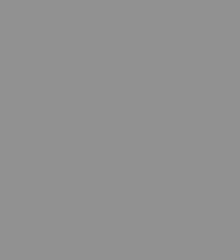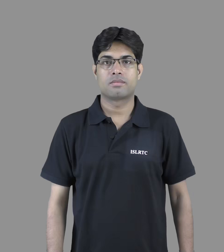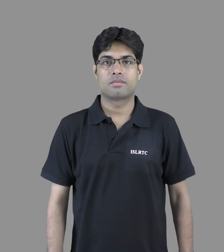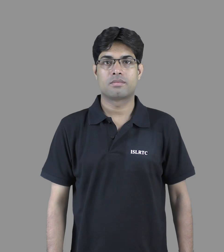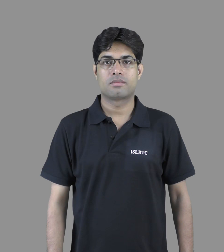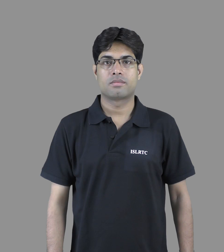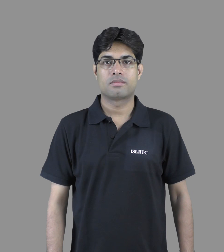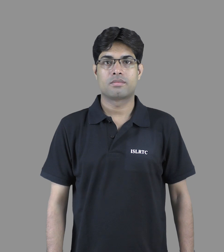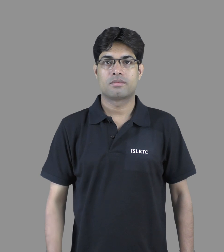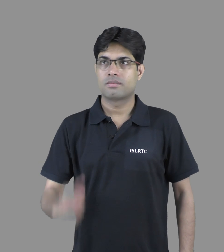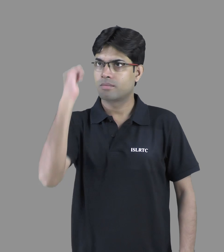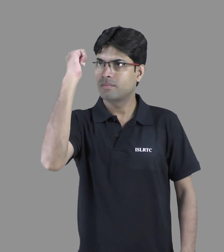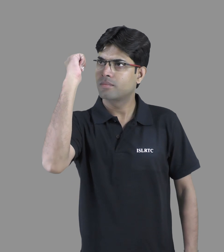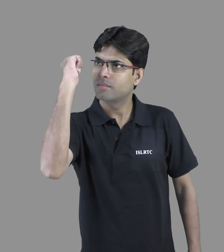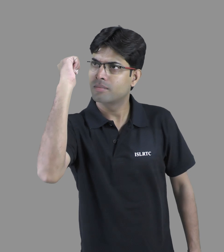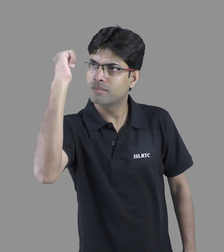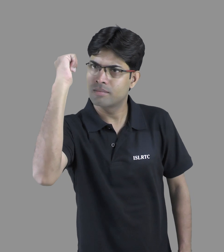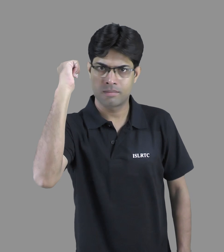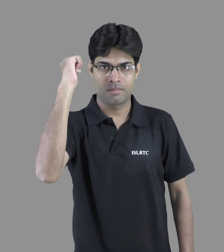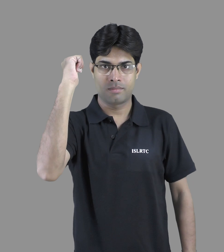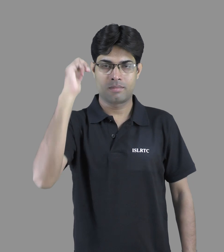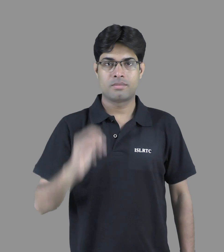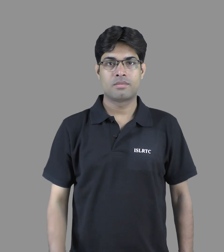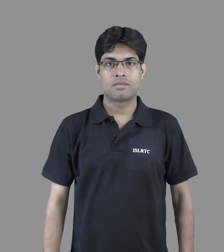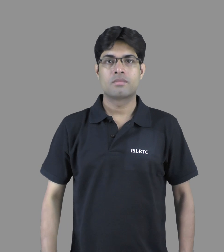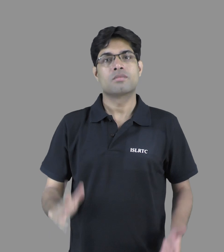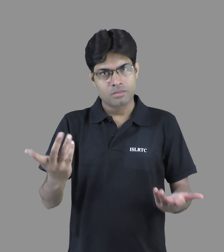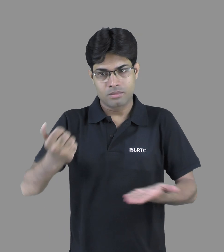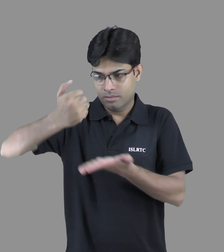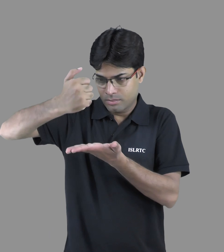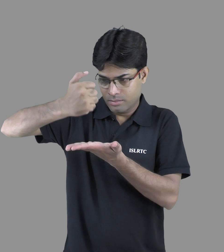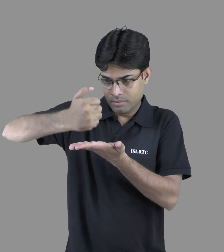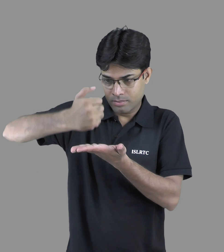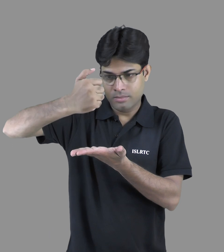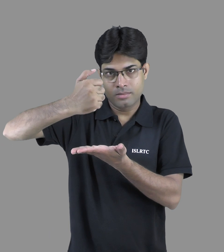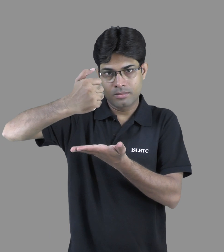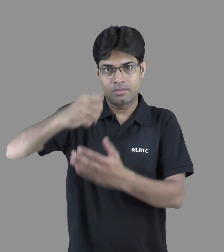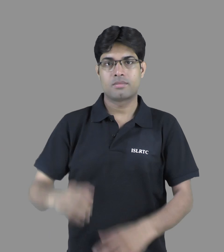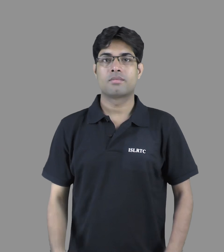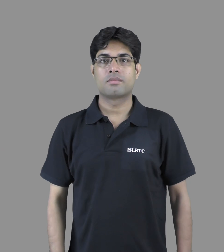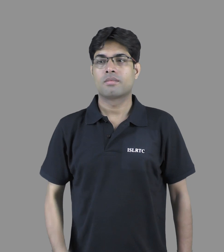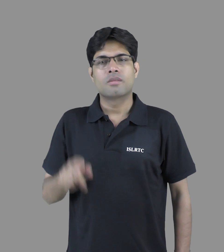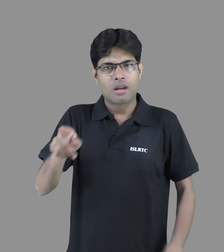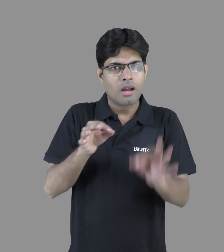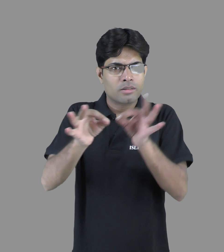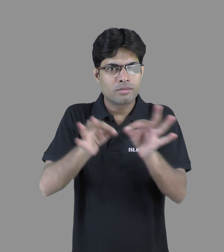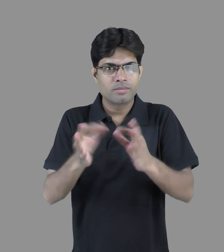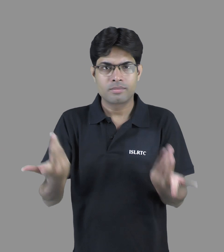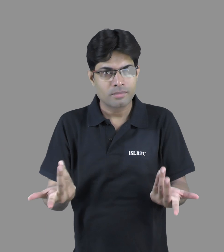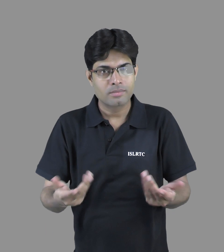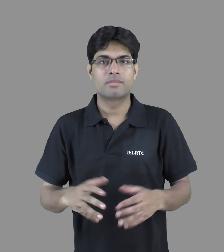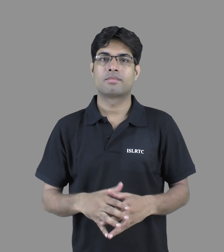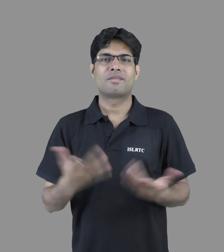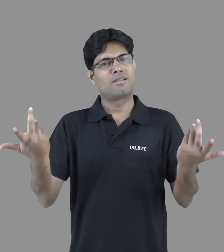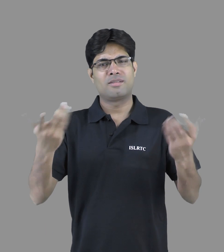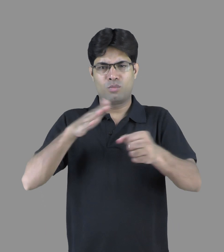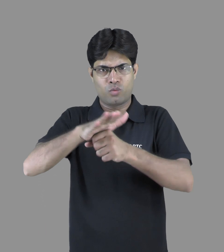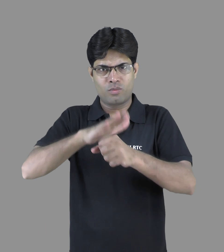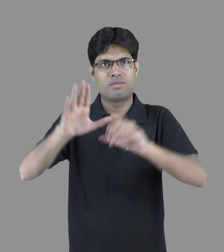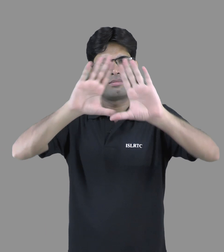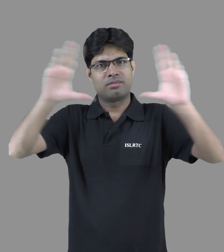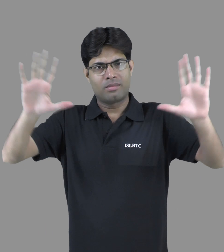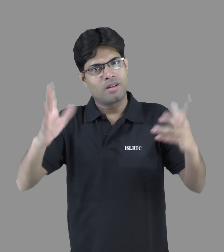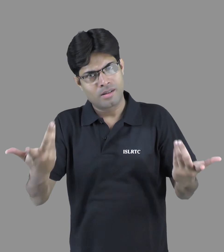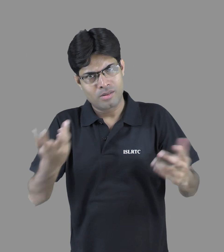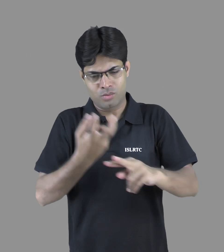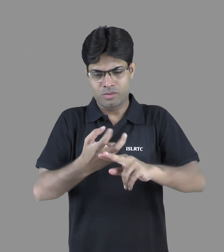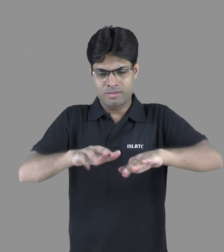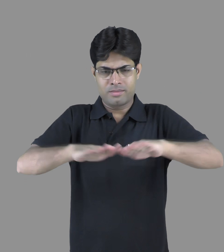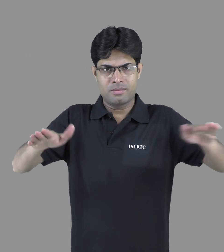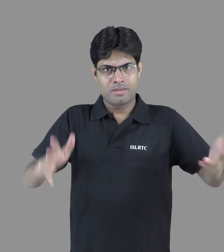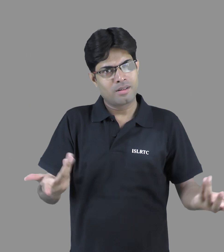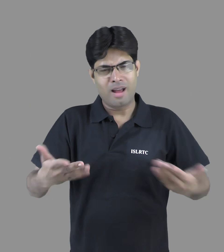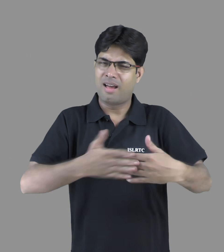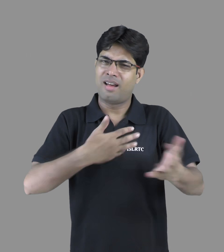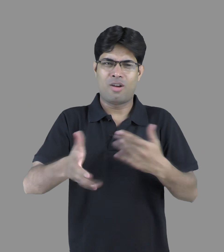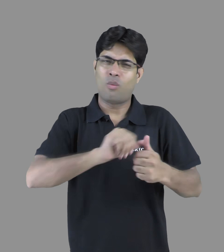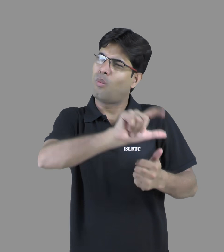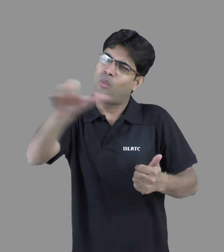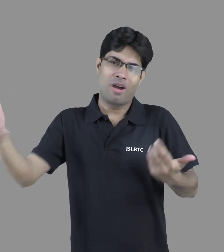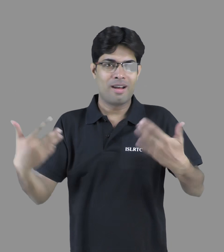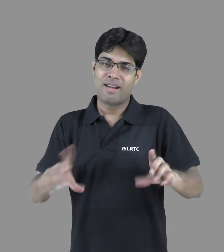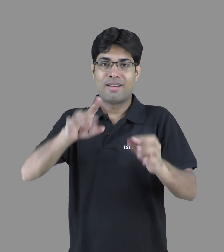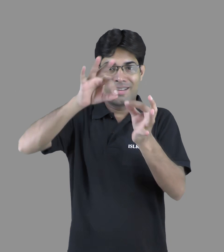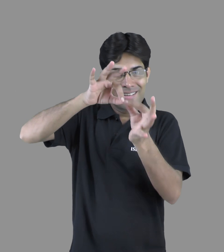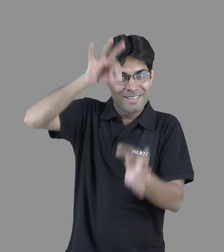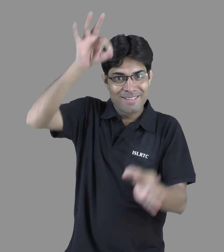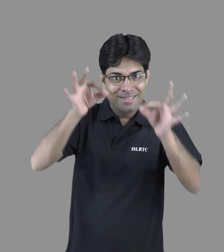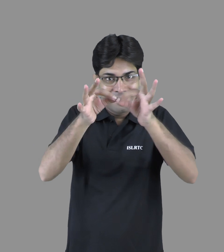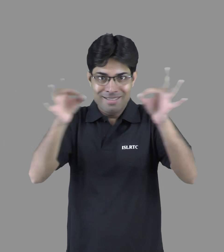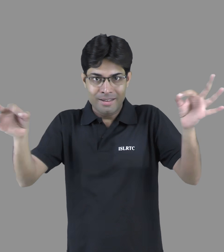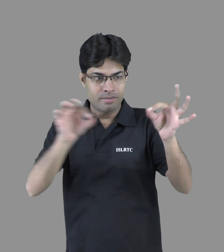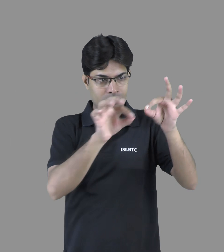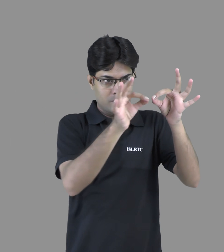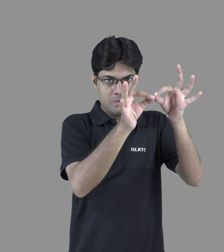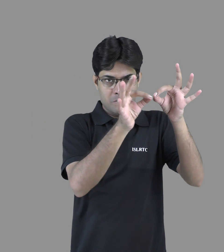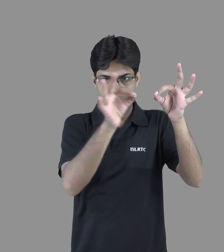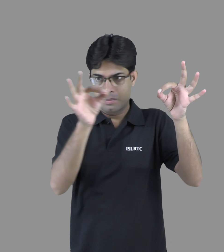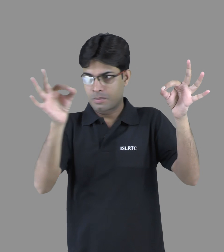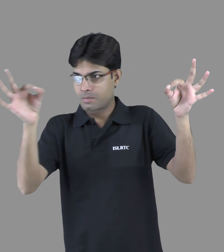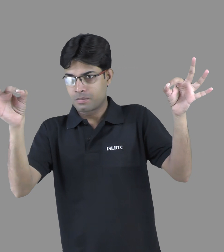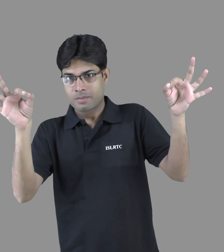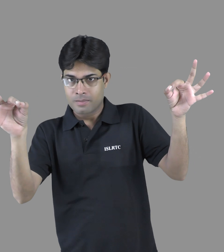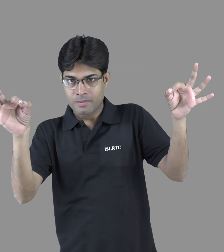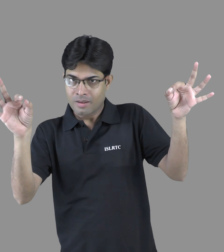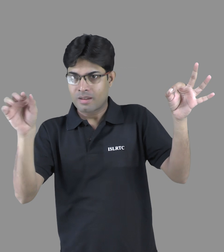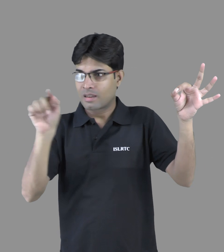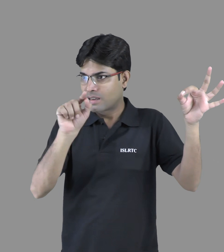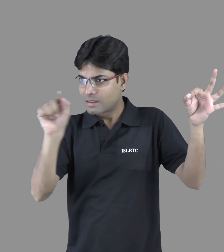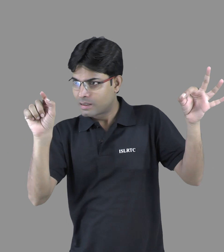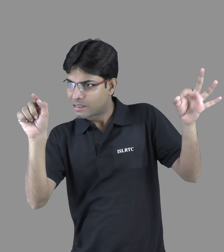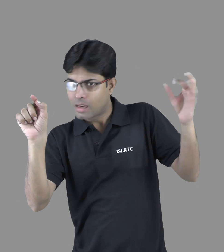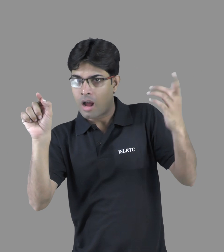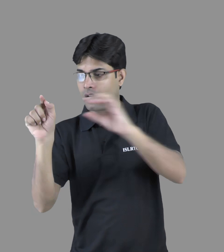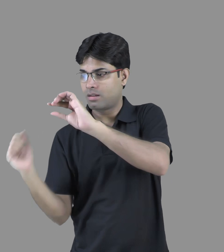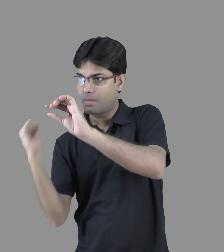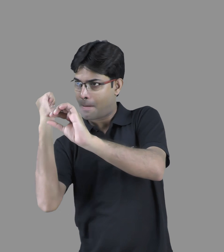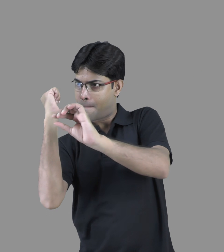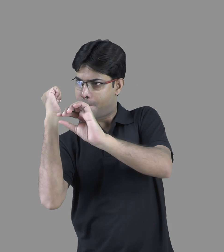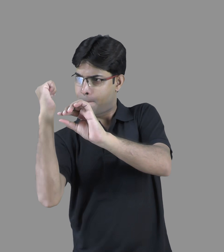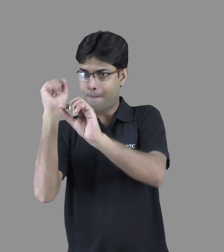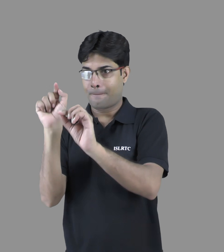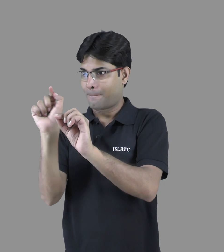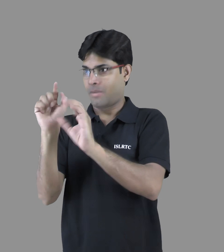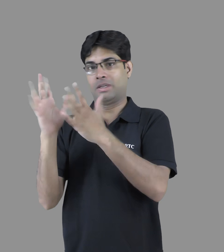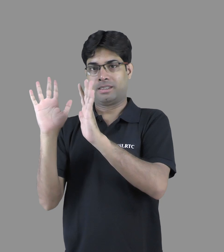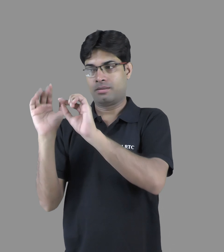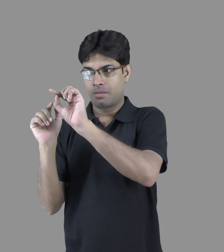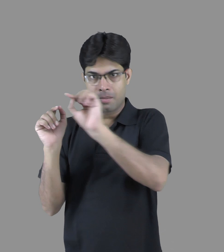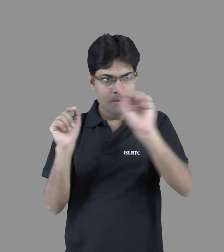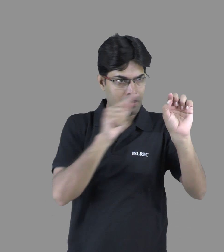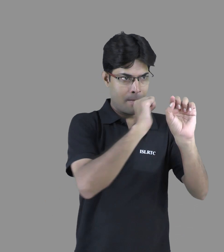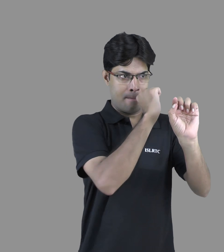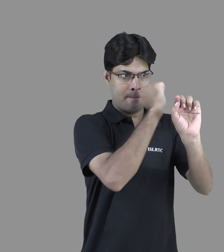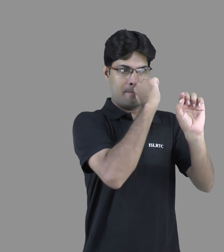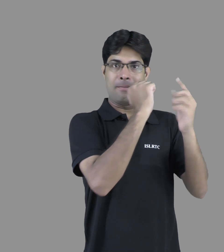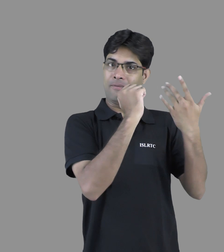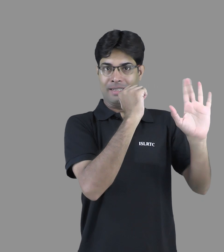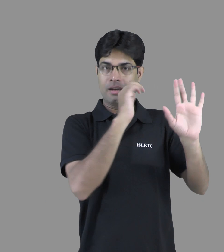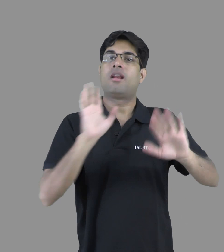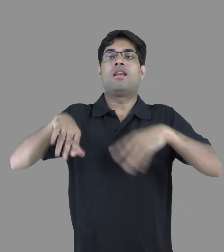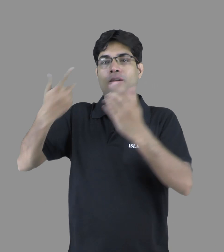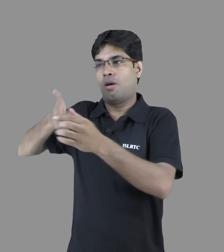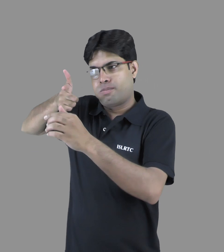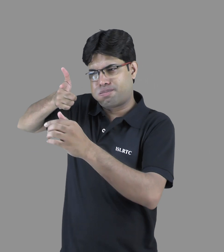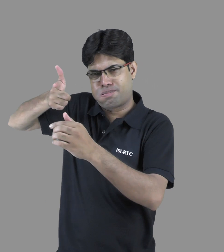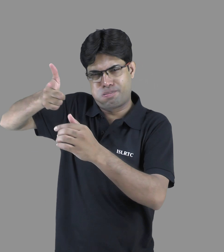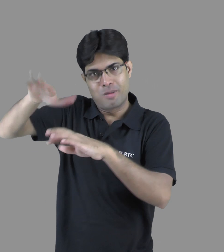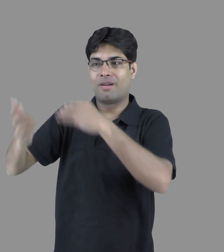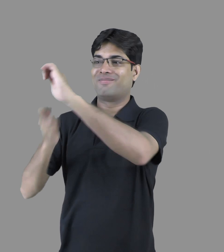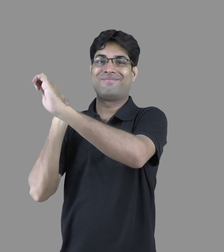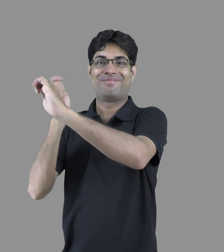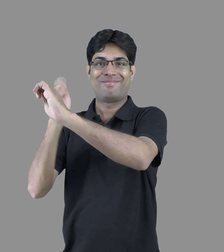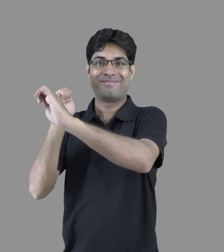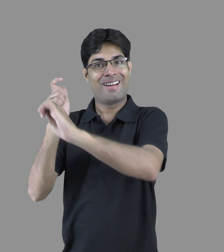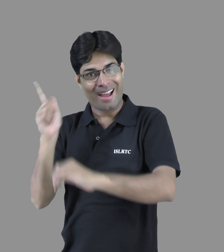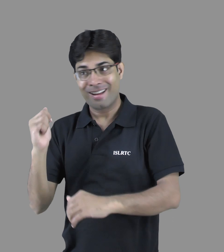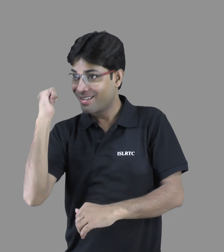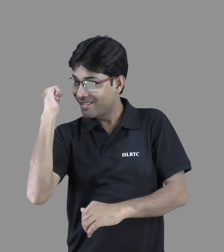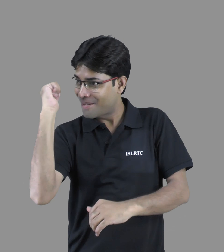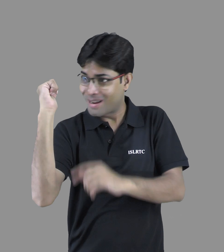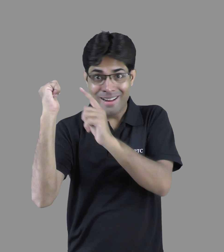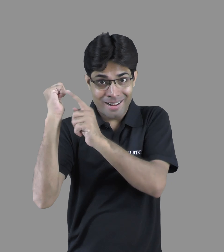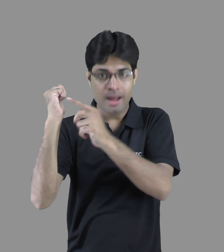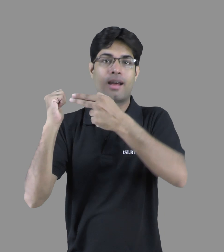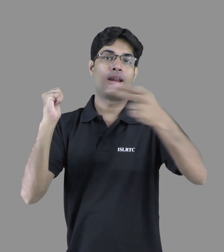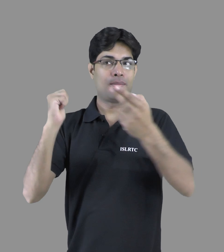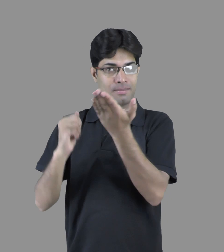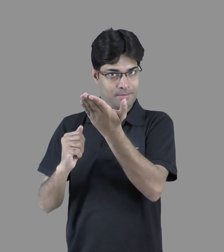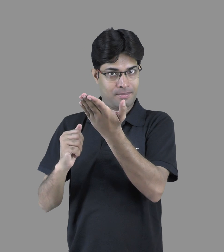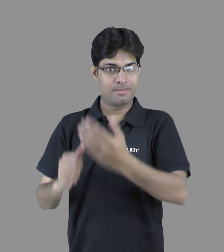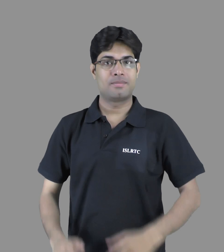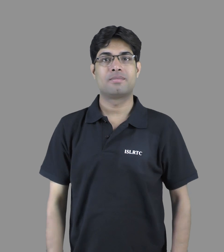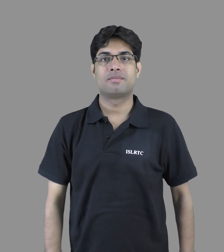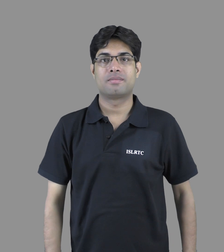Prick Punch